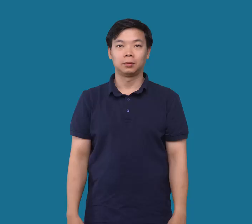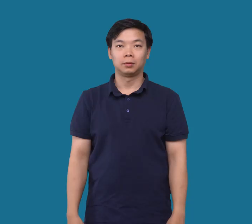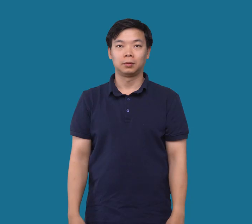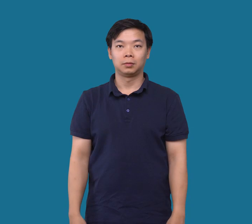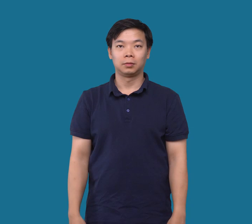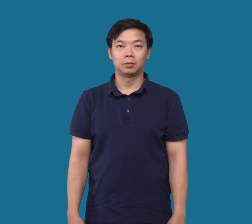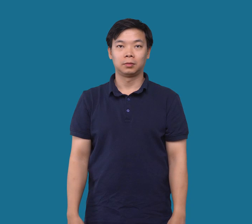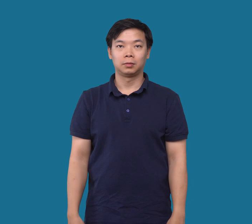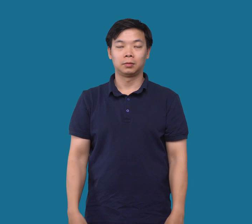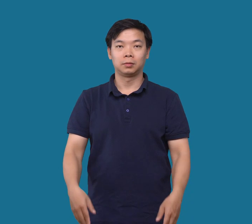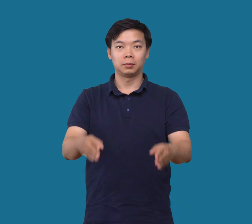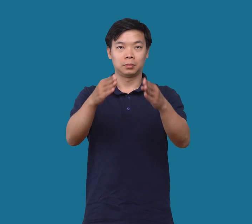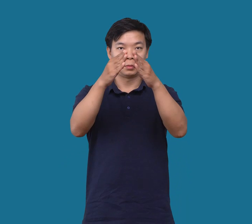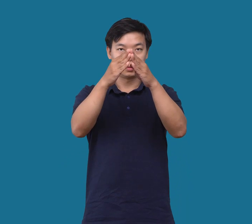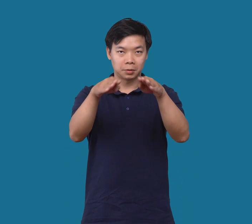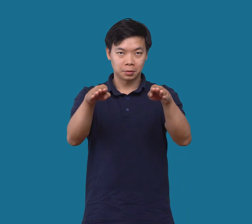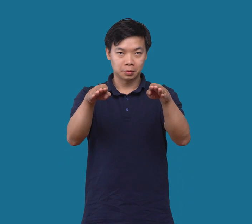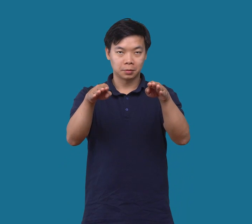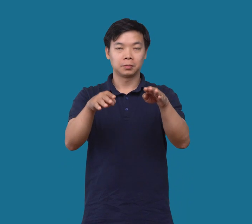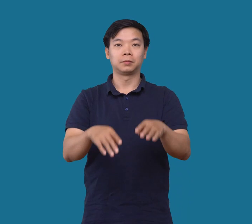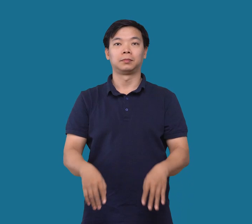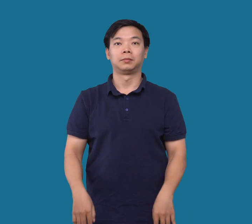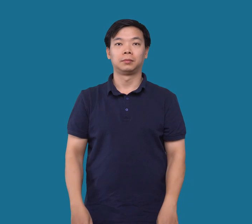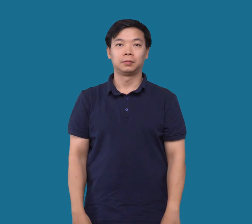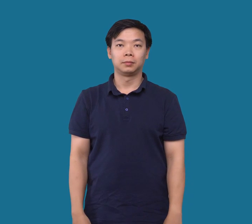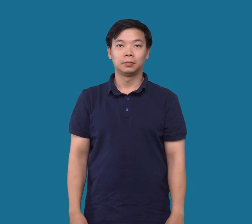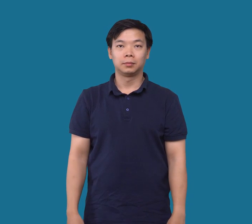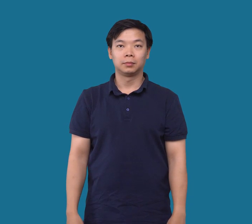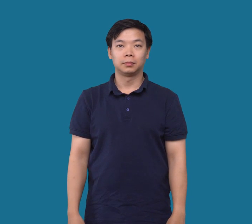đền